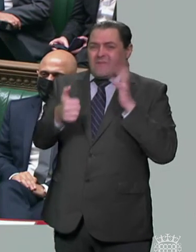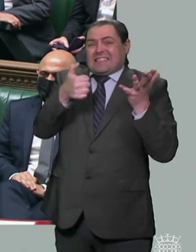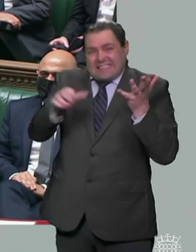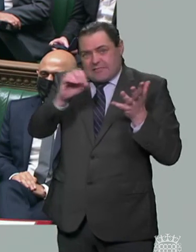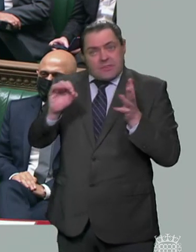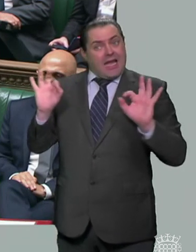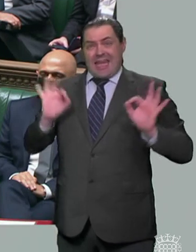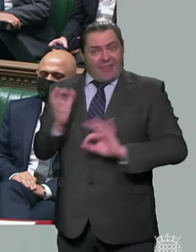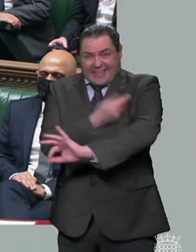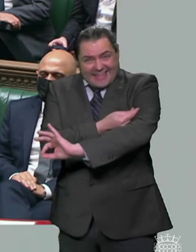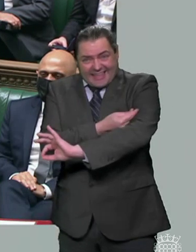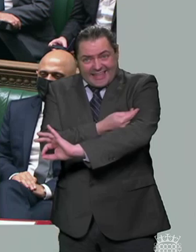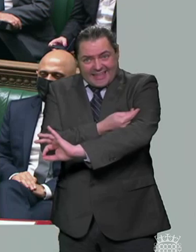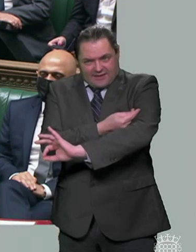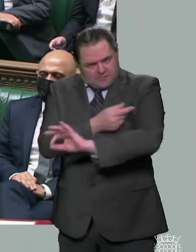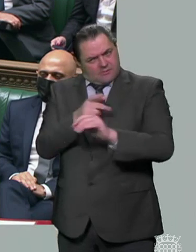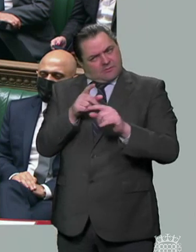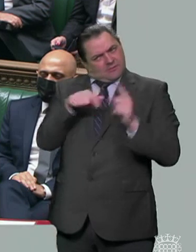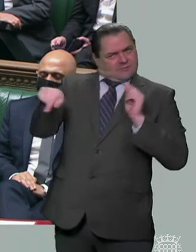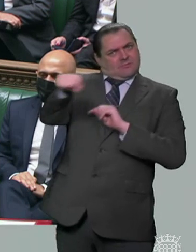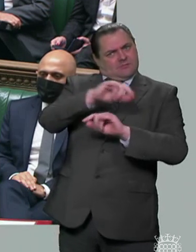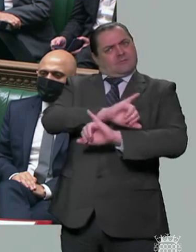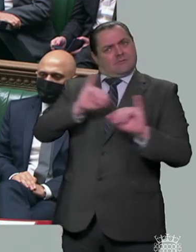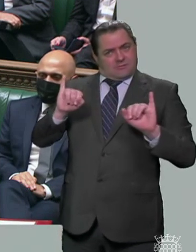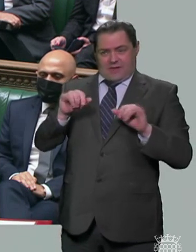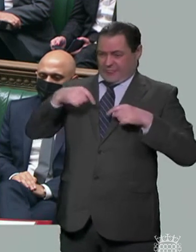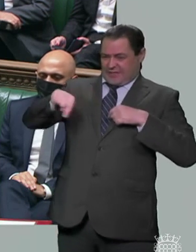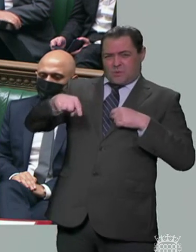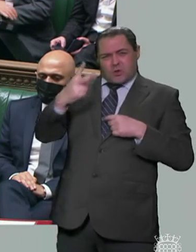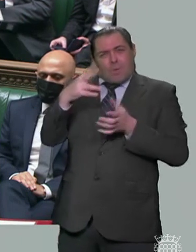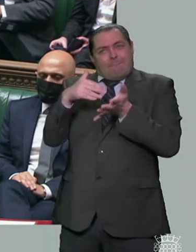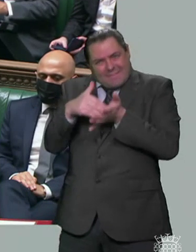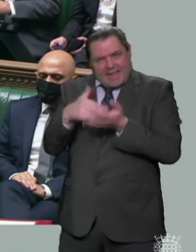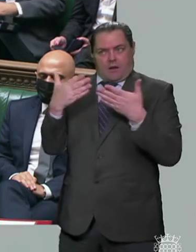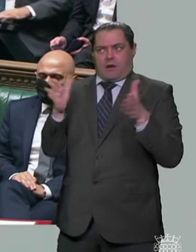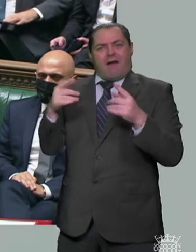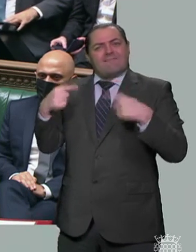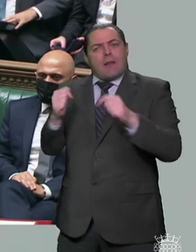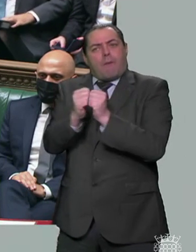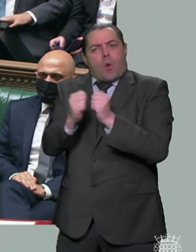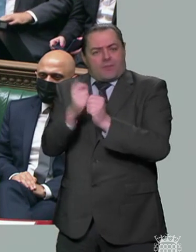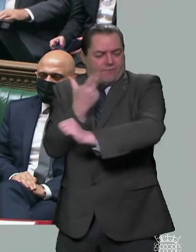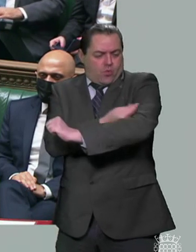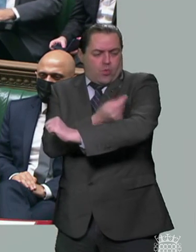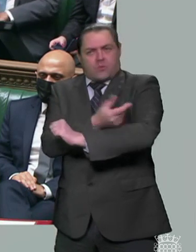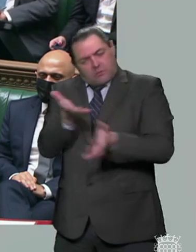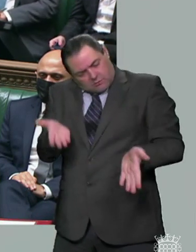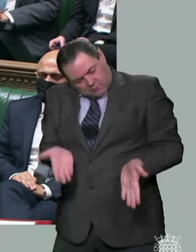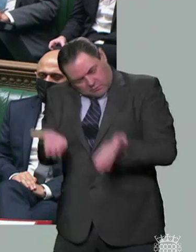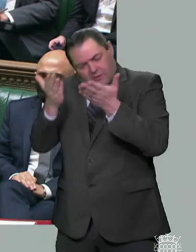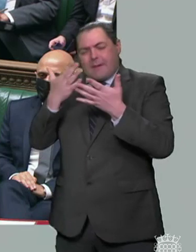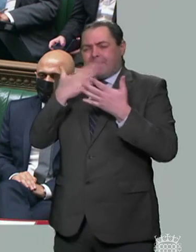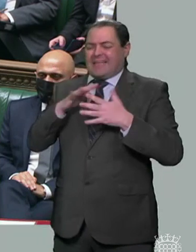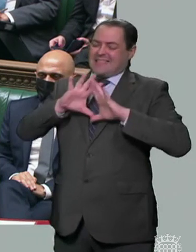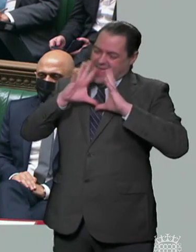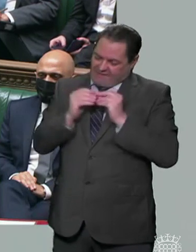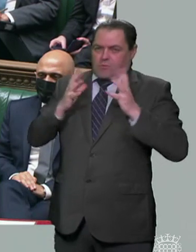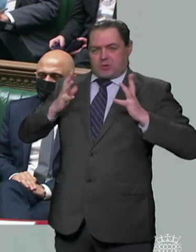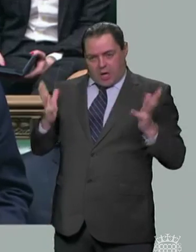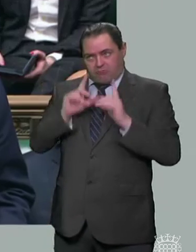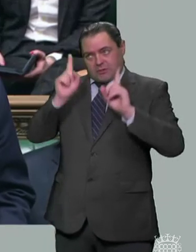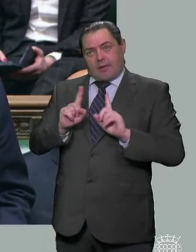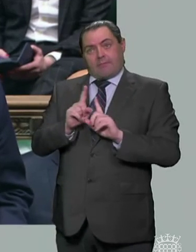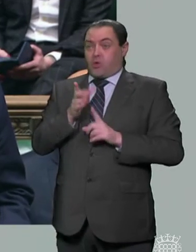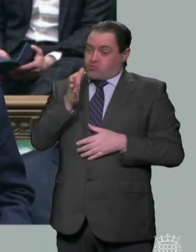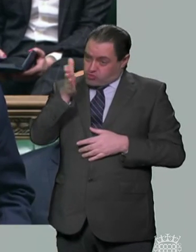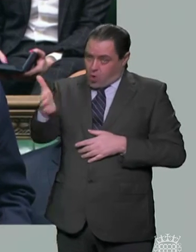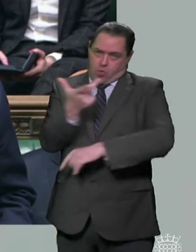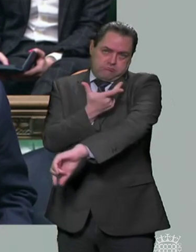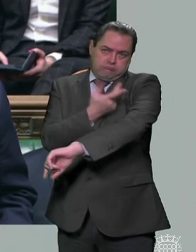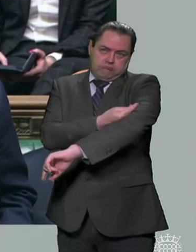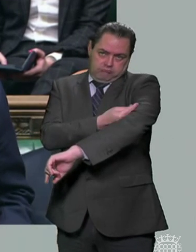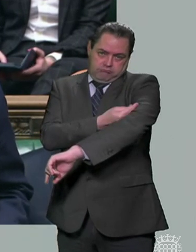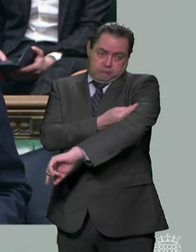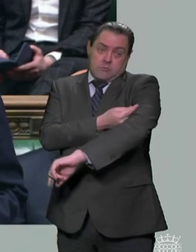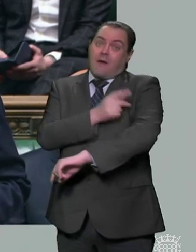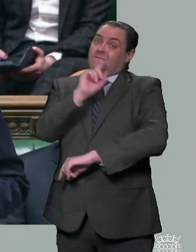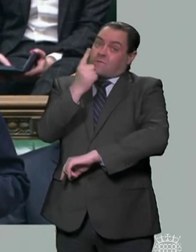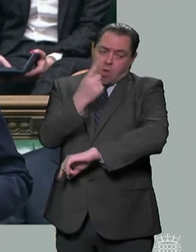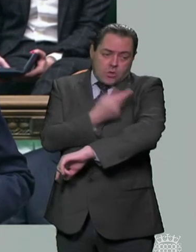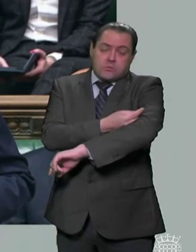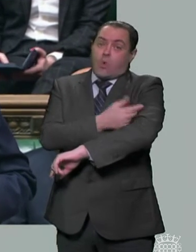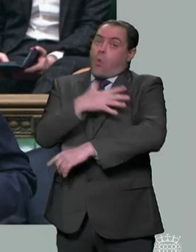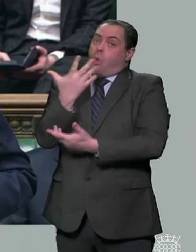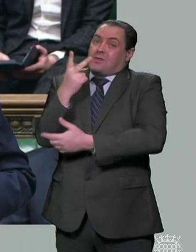There are 2 million slots available in the next week alone, so I urge honourable Members on both sides of the House to do everything possible to encourage their constituents to get boosted now.